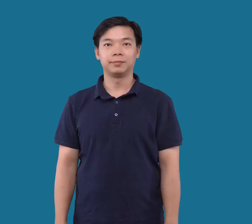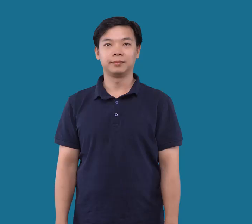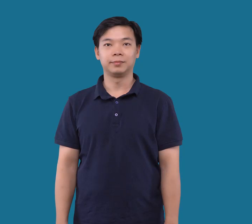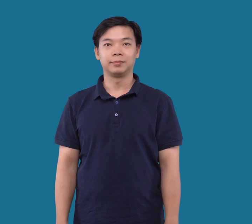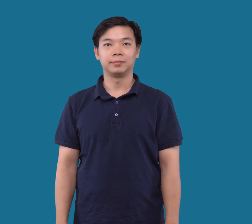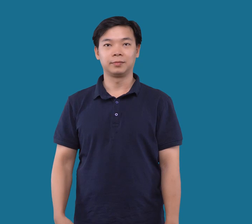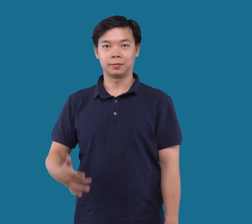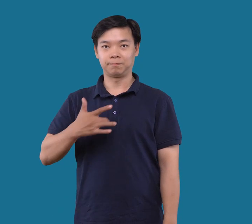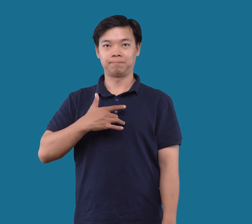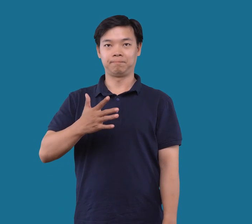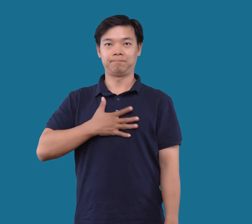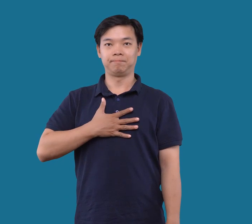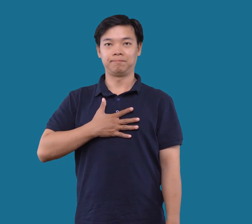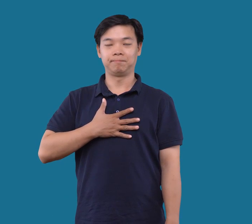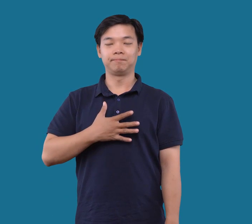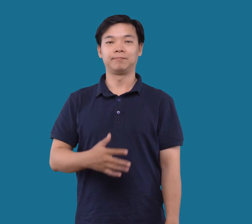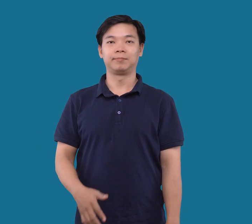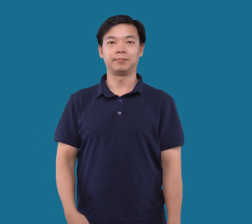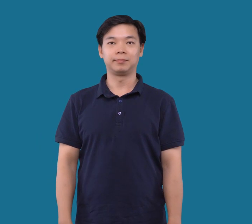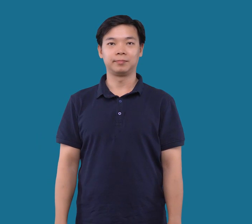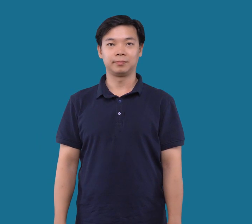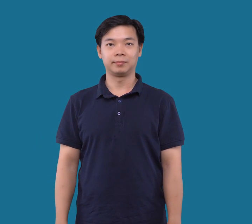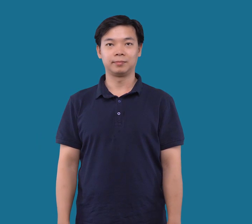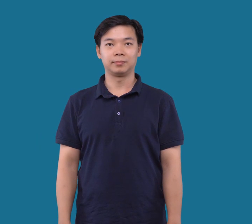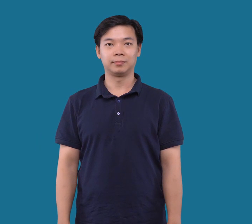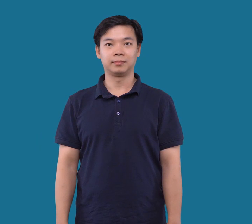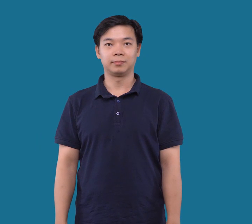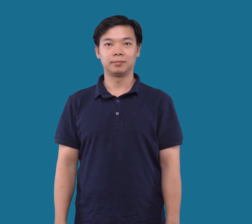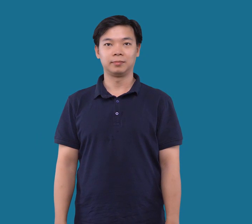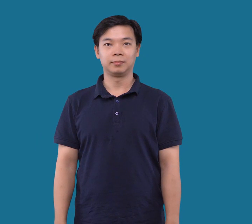độc lập